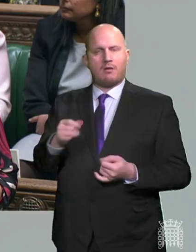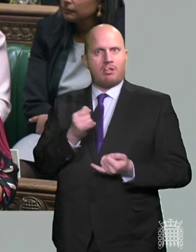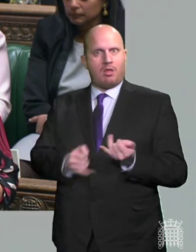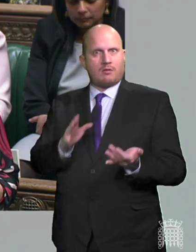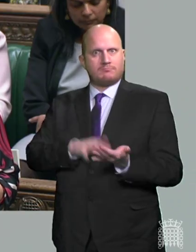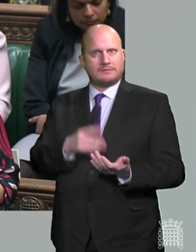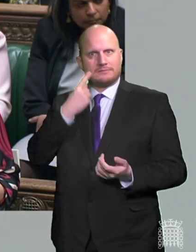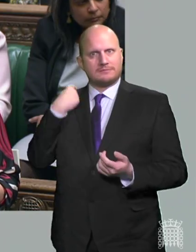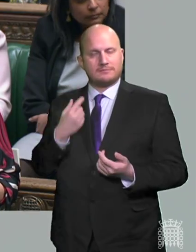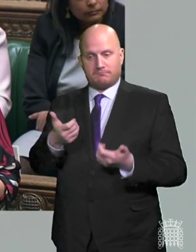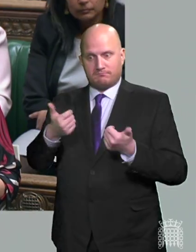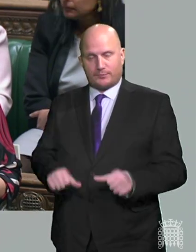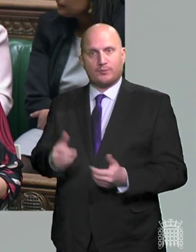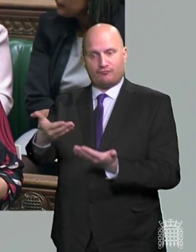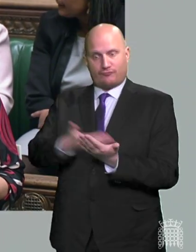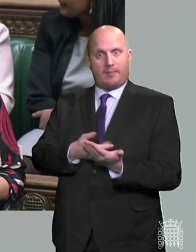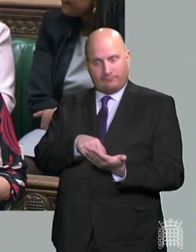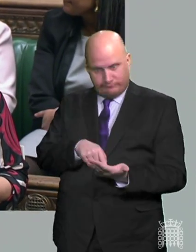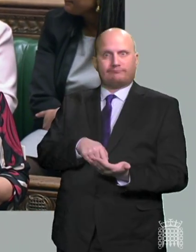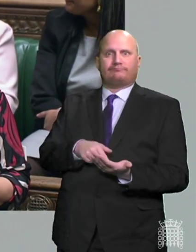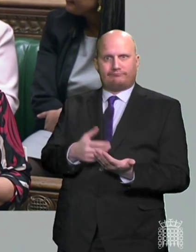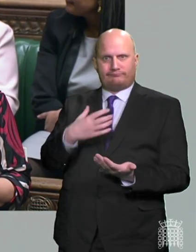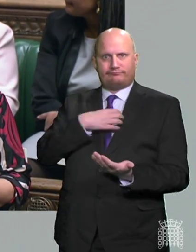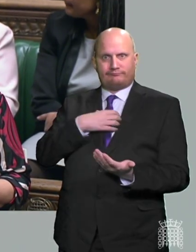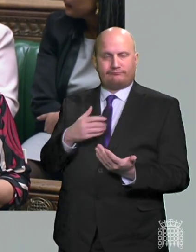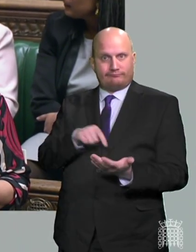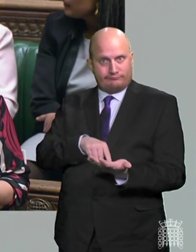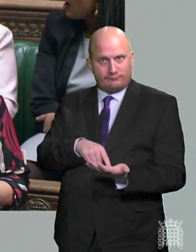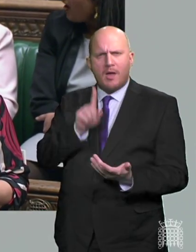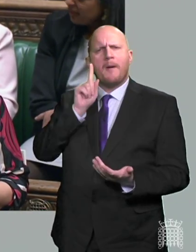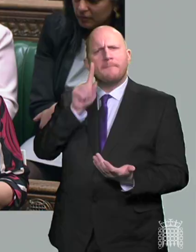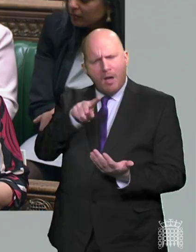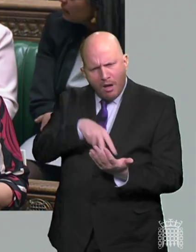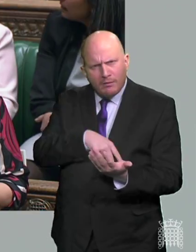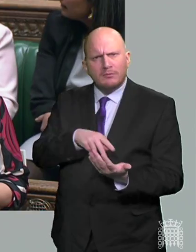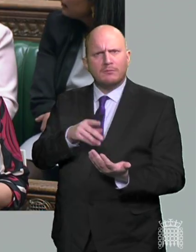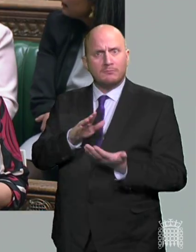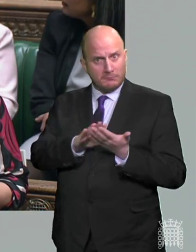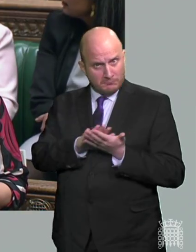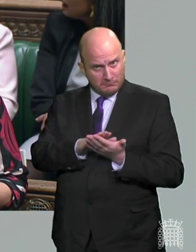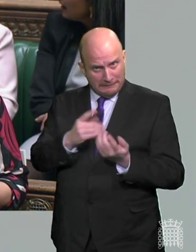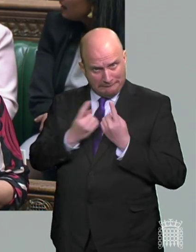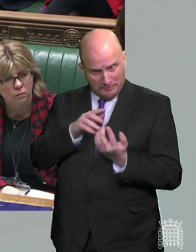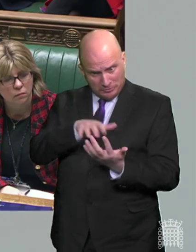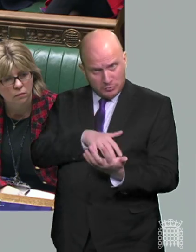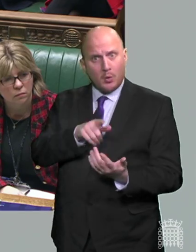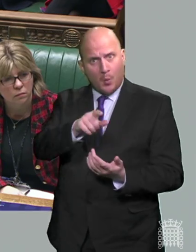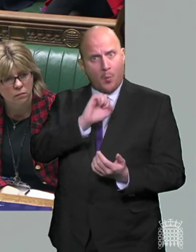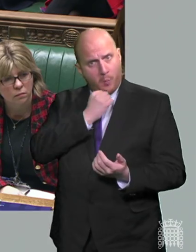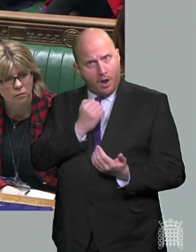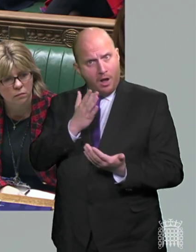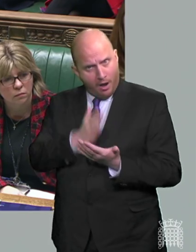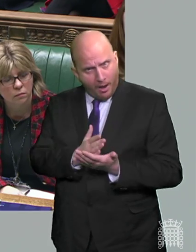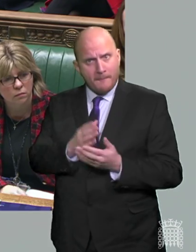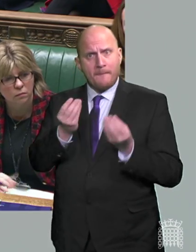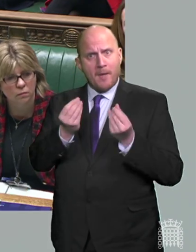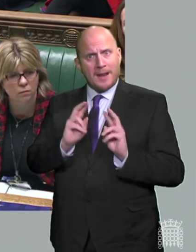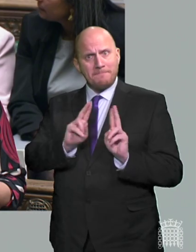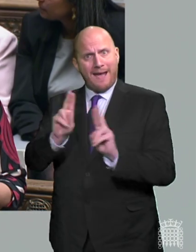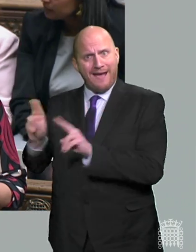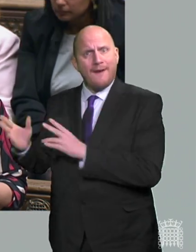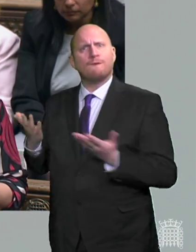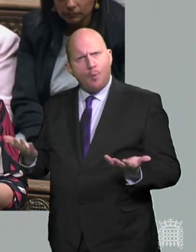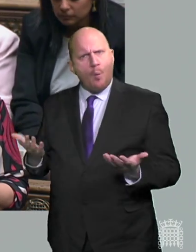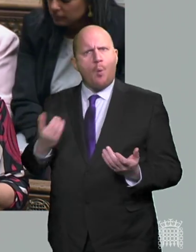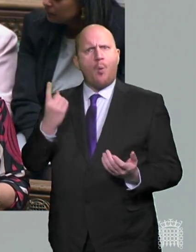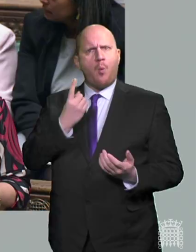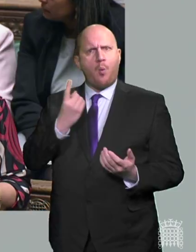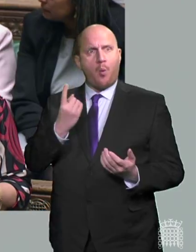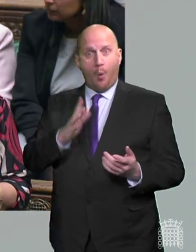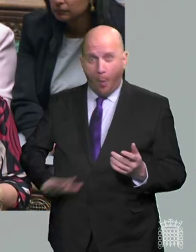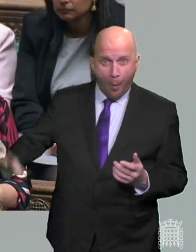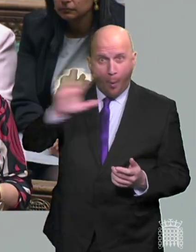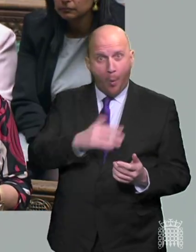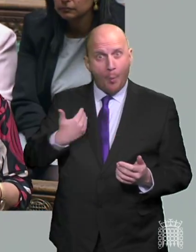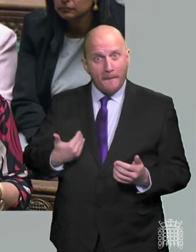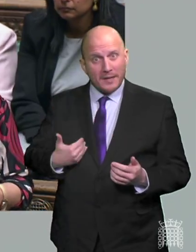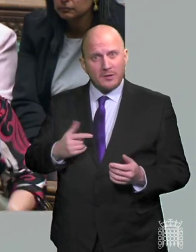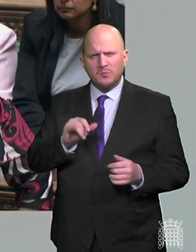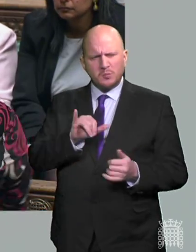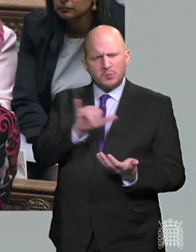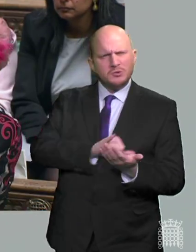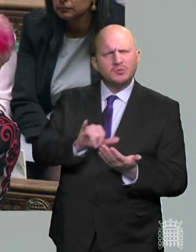I thank the honourable Lady for her work in this space.